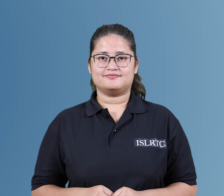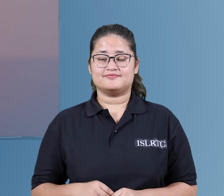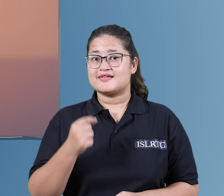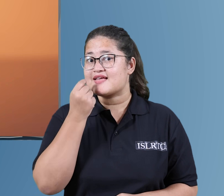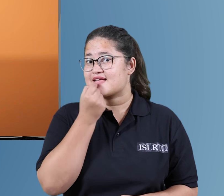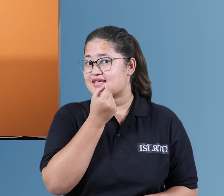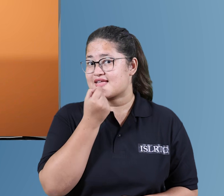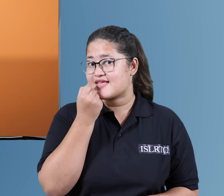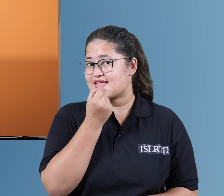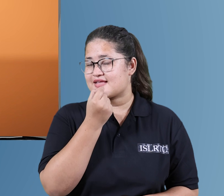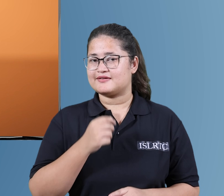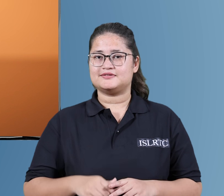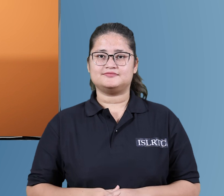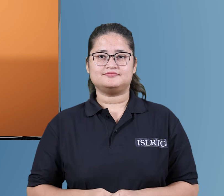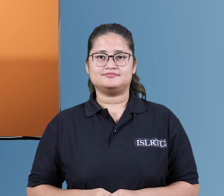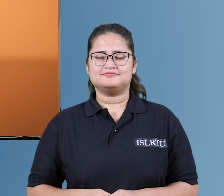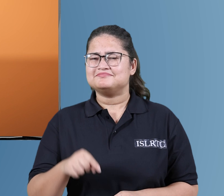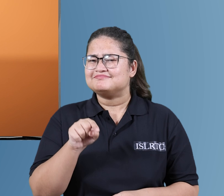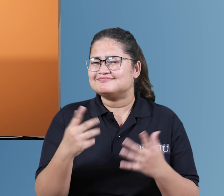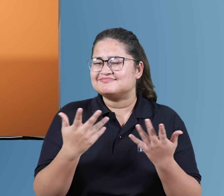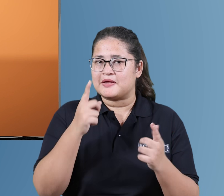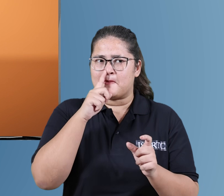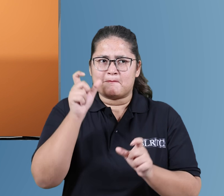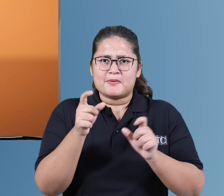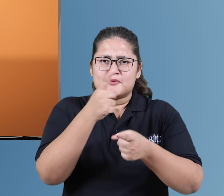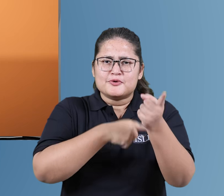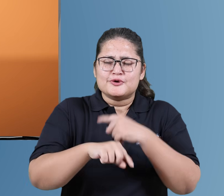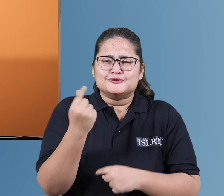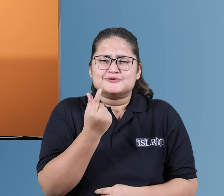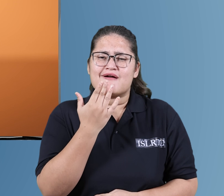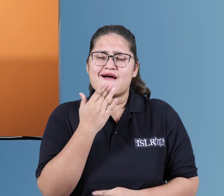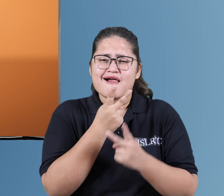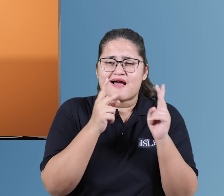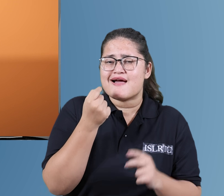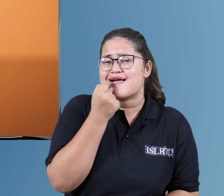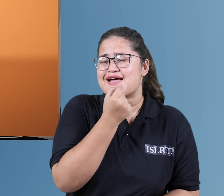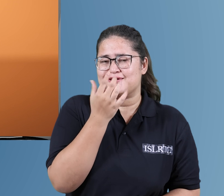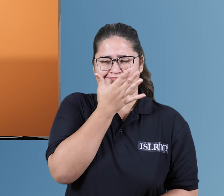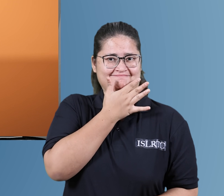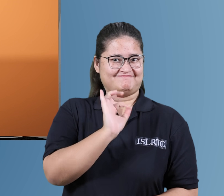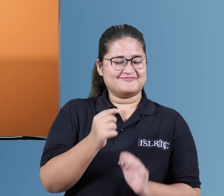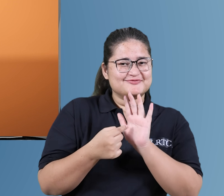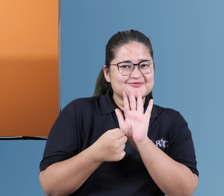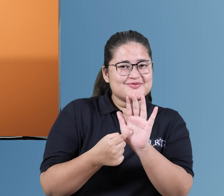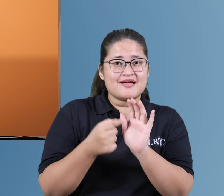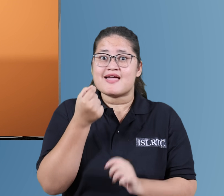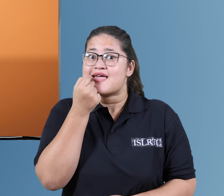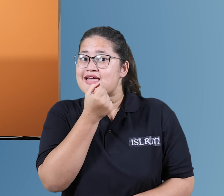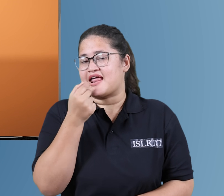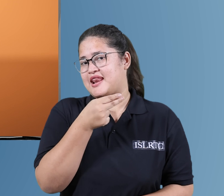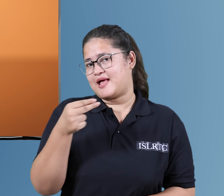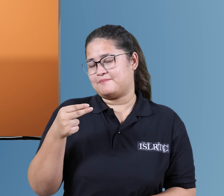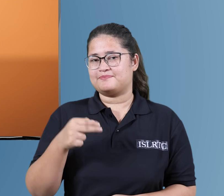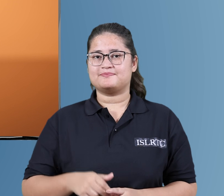Lipstick A colored cosmeticused by women applied to the lips.